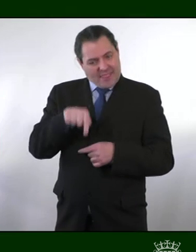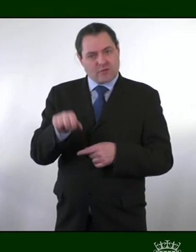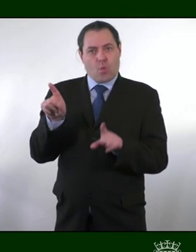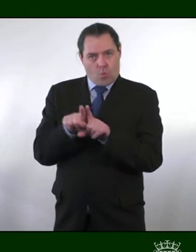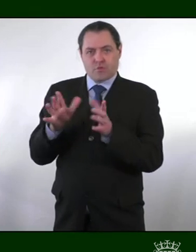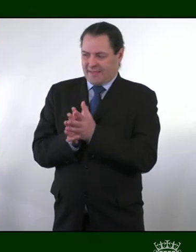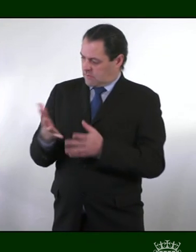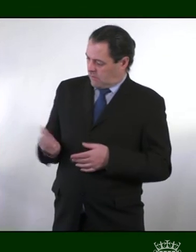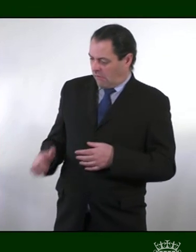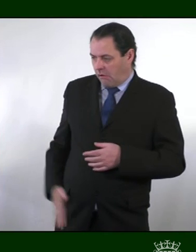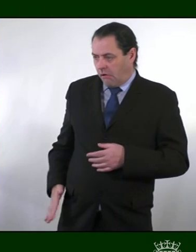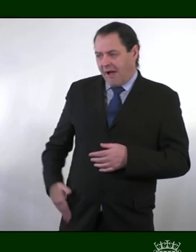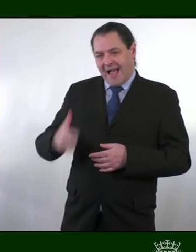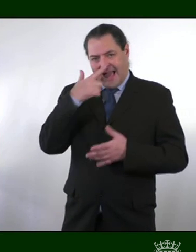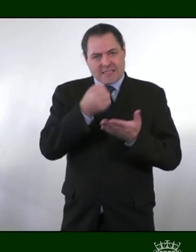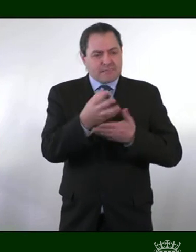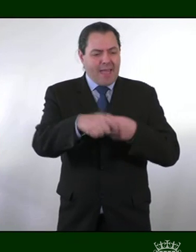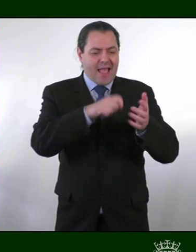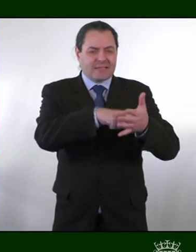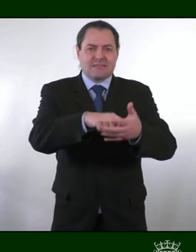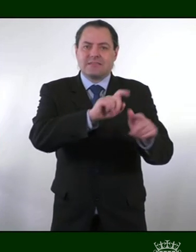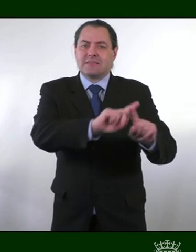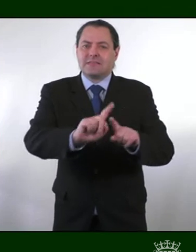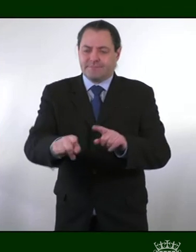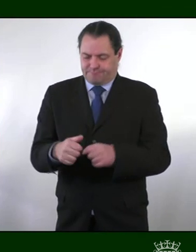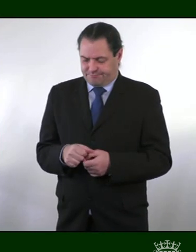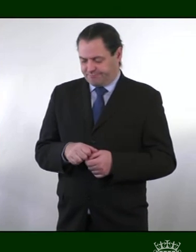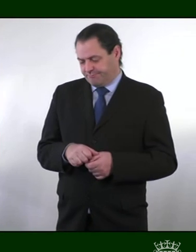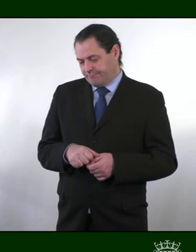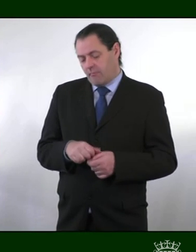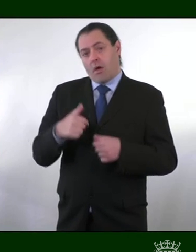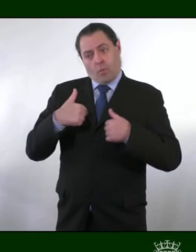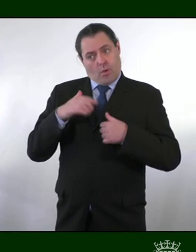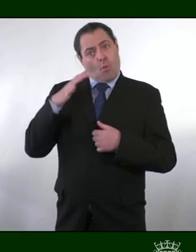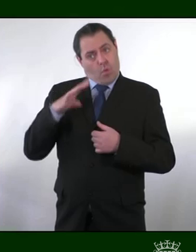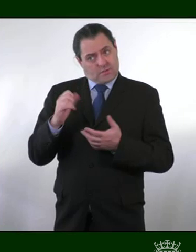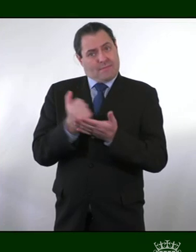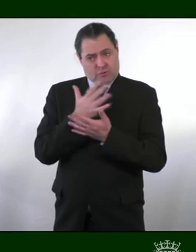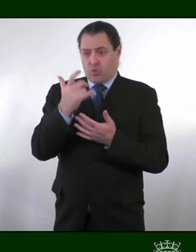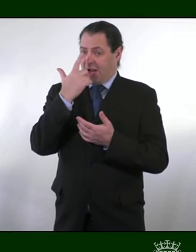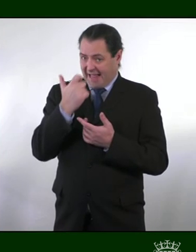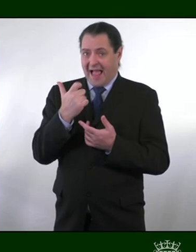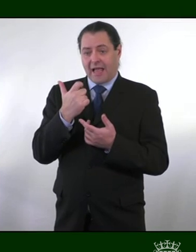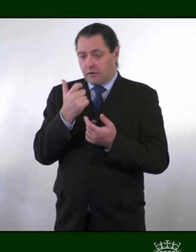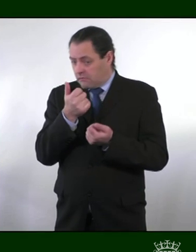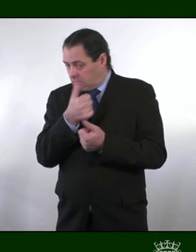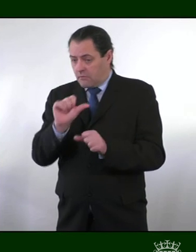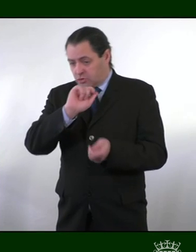The hon. Lady rightly talked about delivery. We believe very firmly in making sure we can deliver the change we promised the British people.